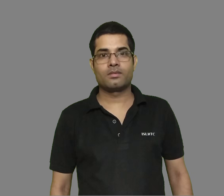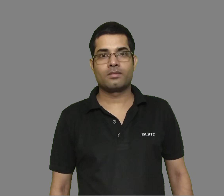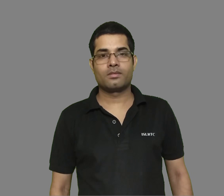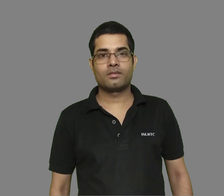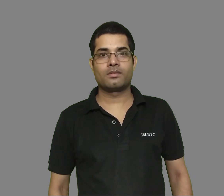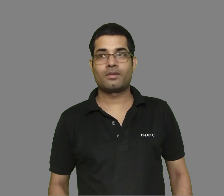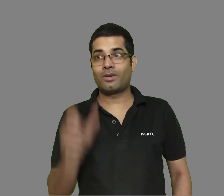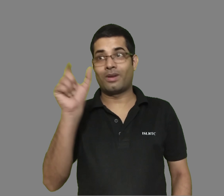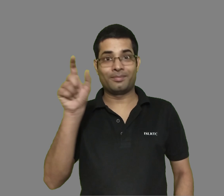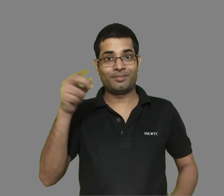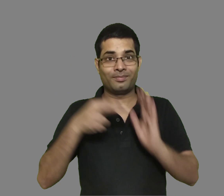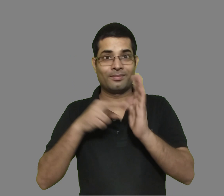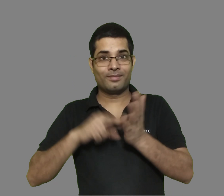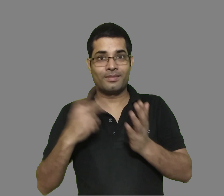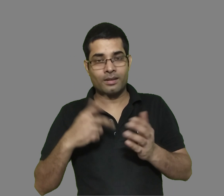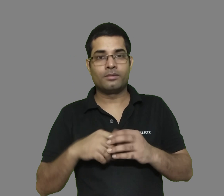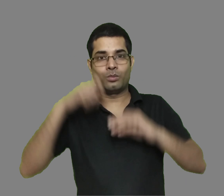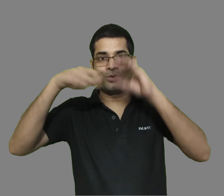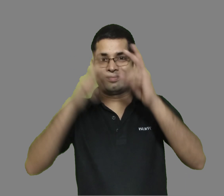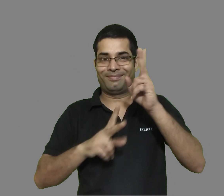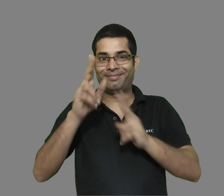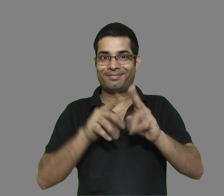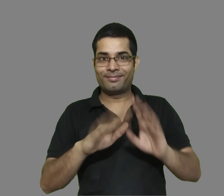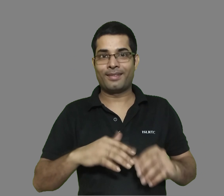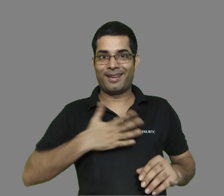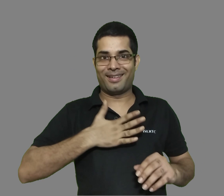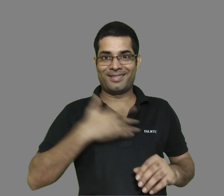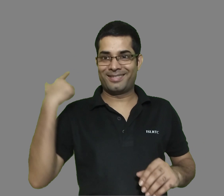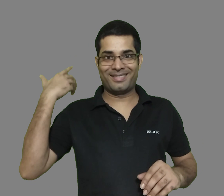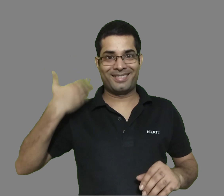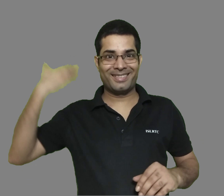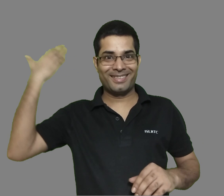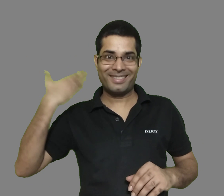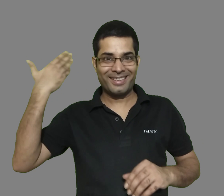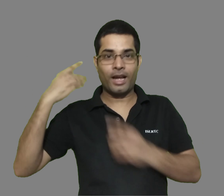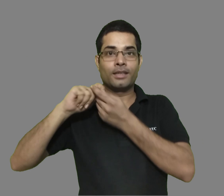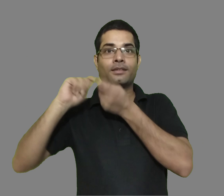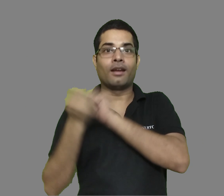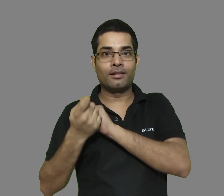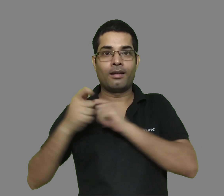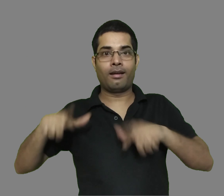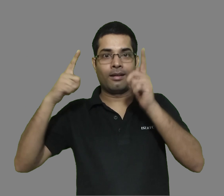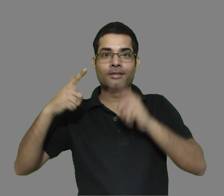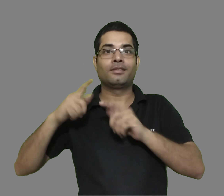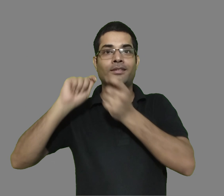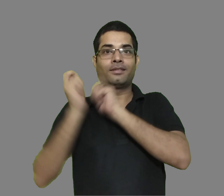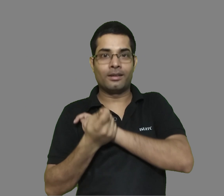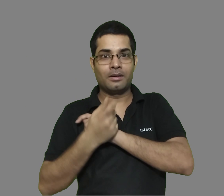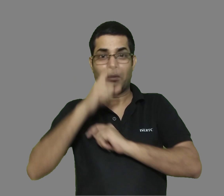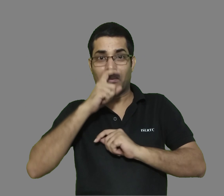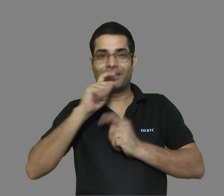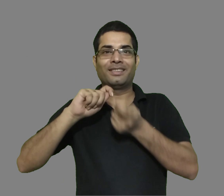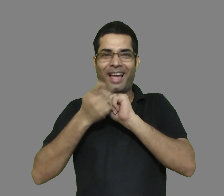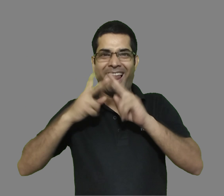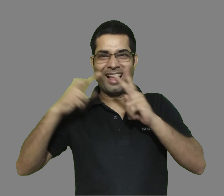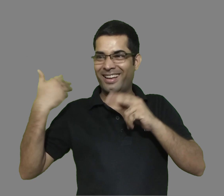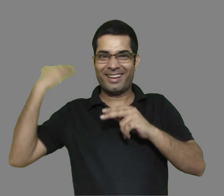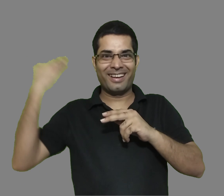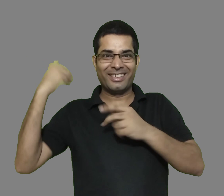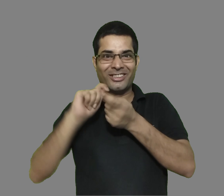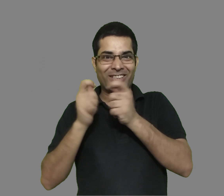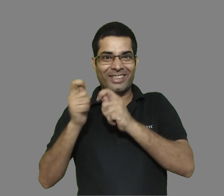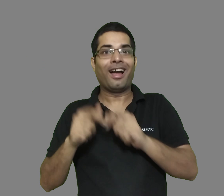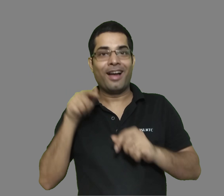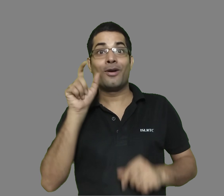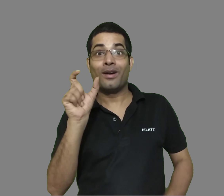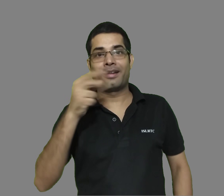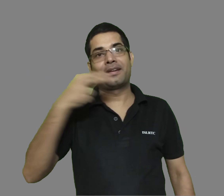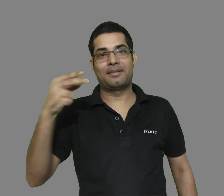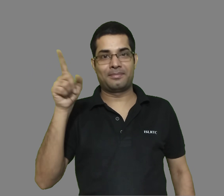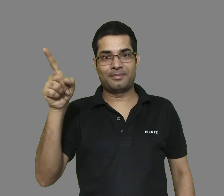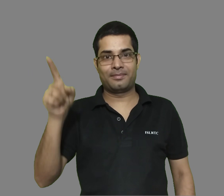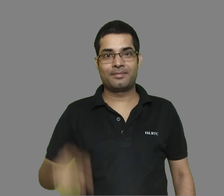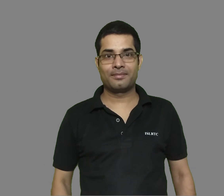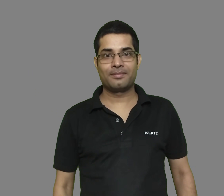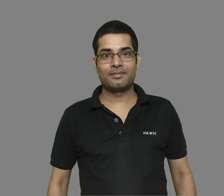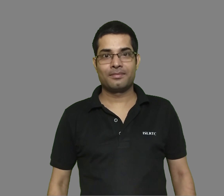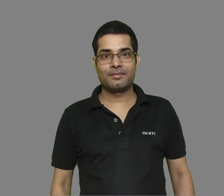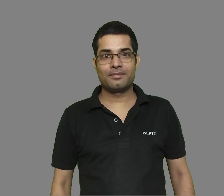Keying